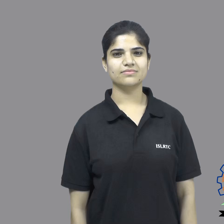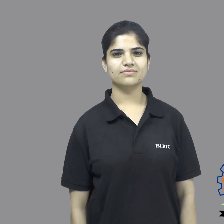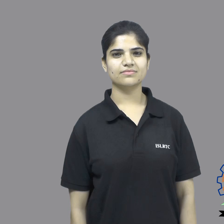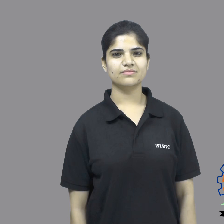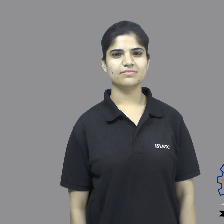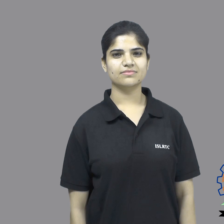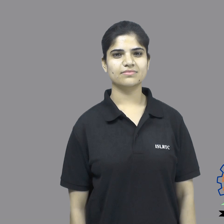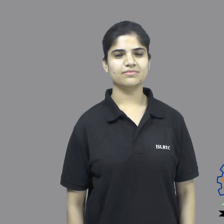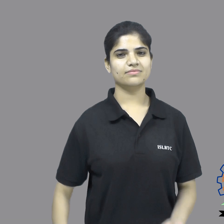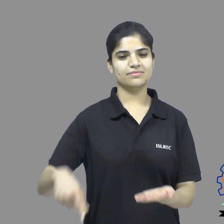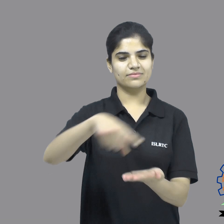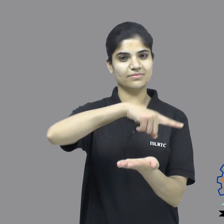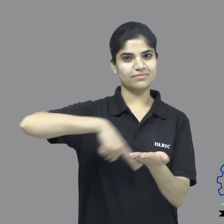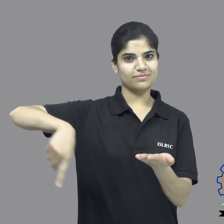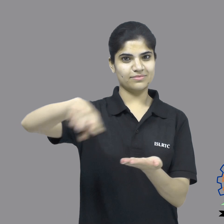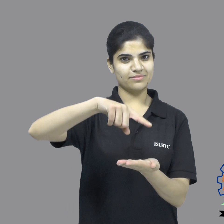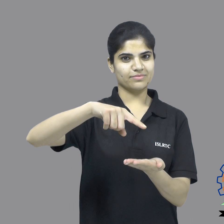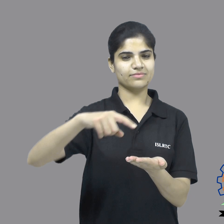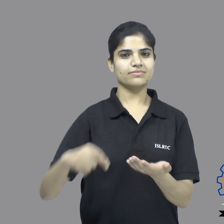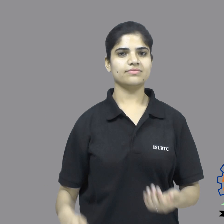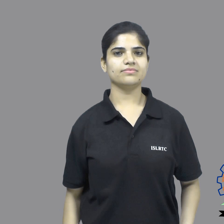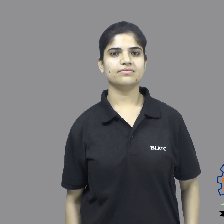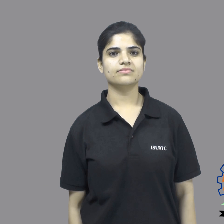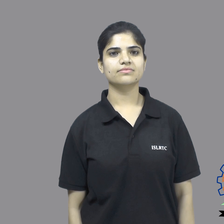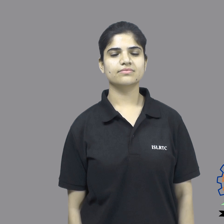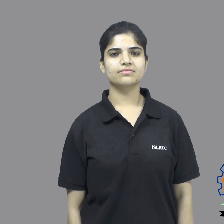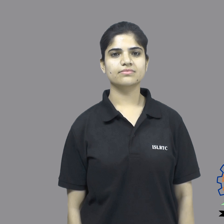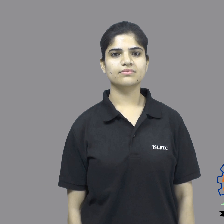Plate